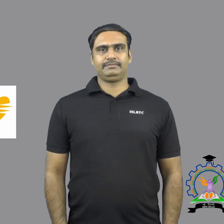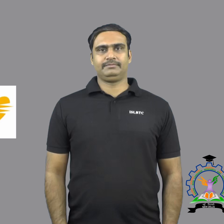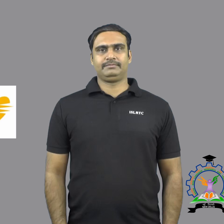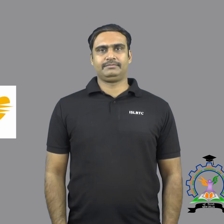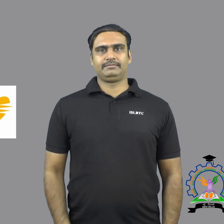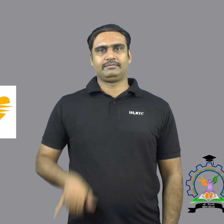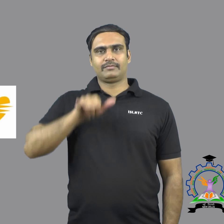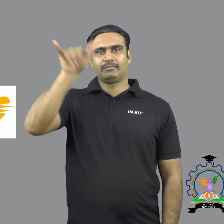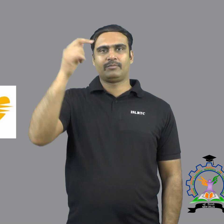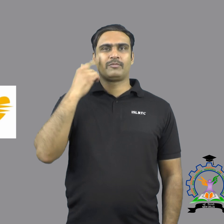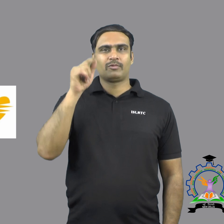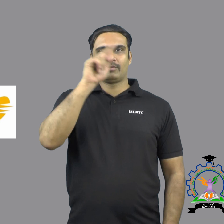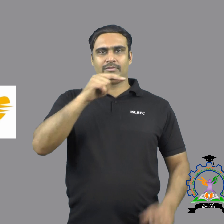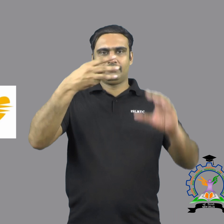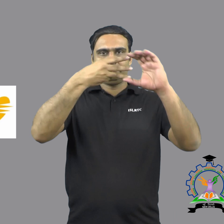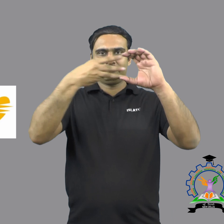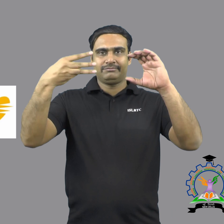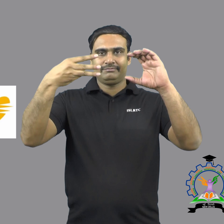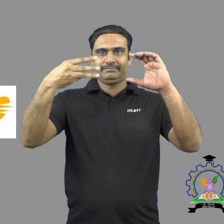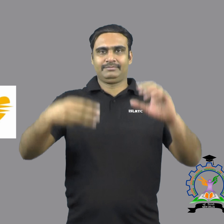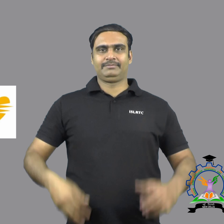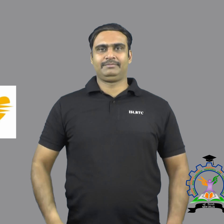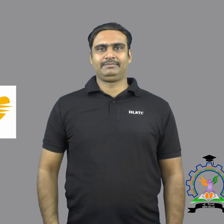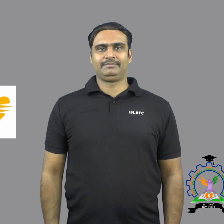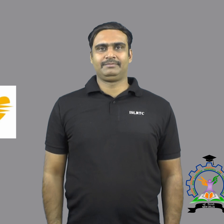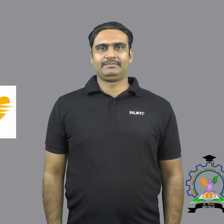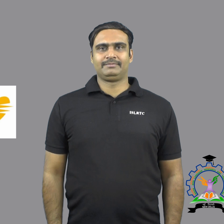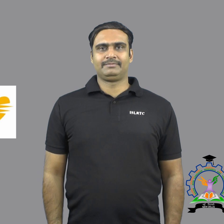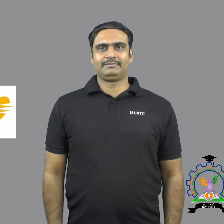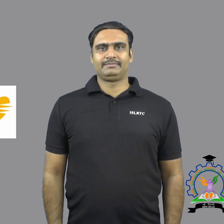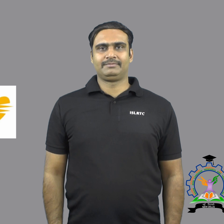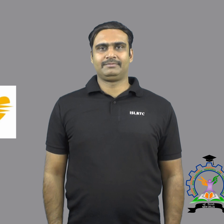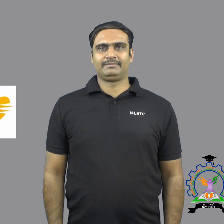Jet Airways